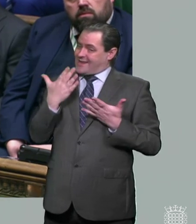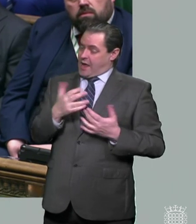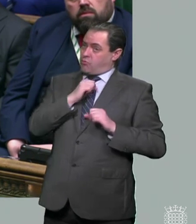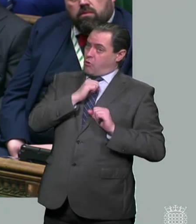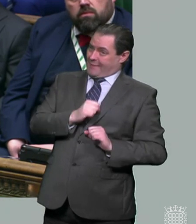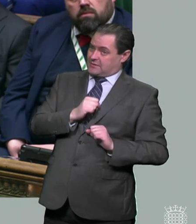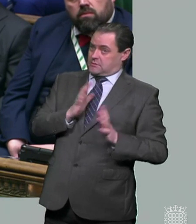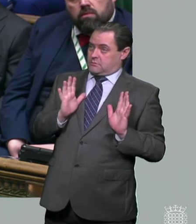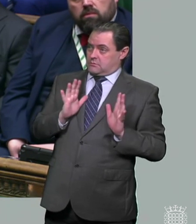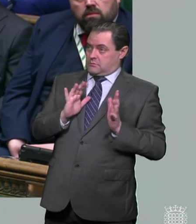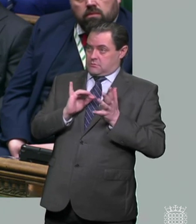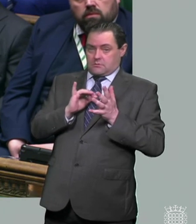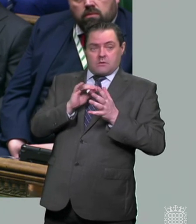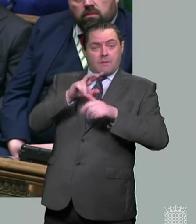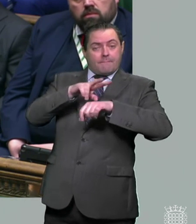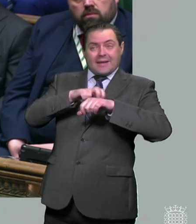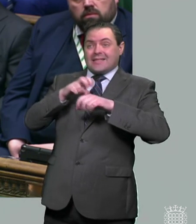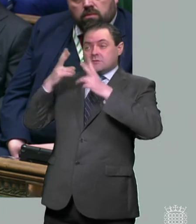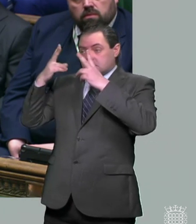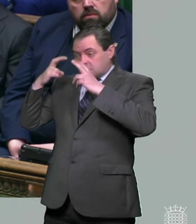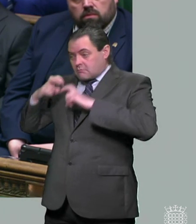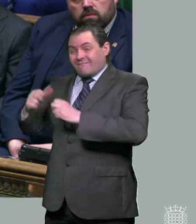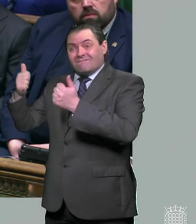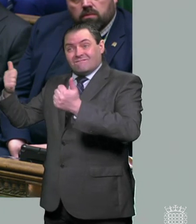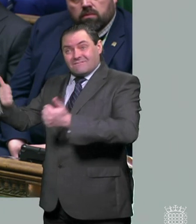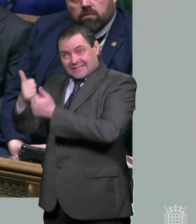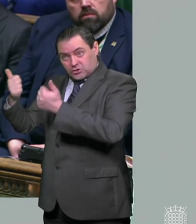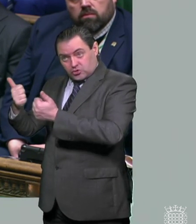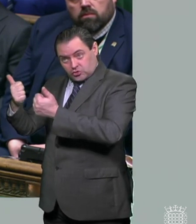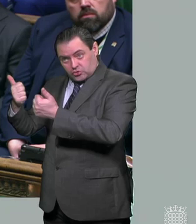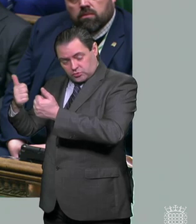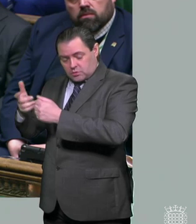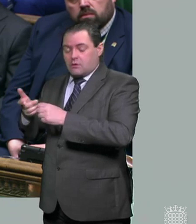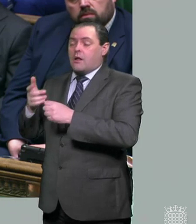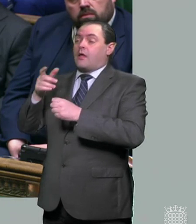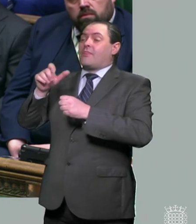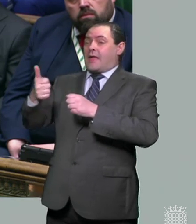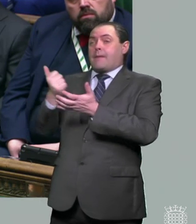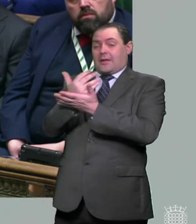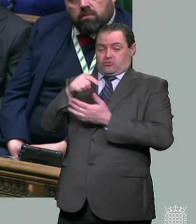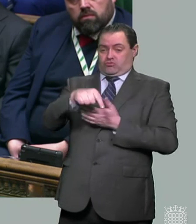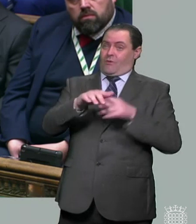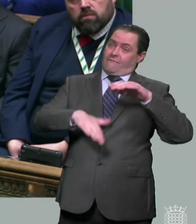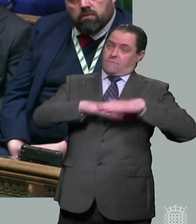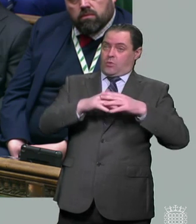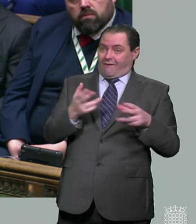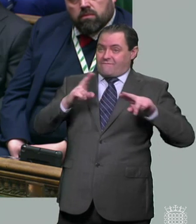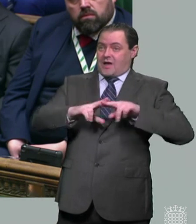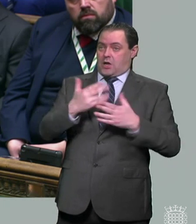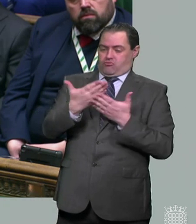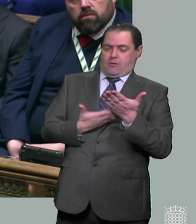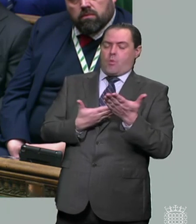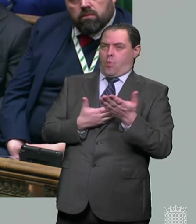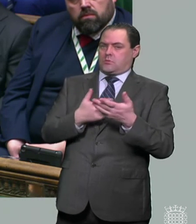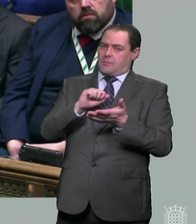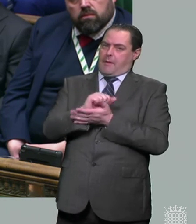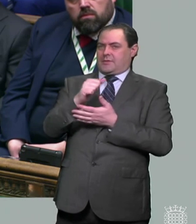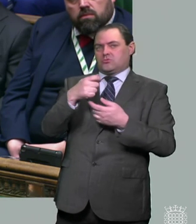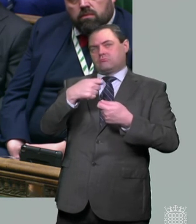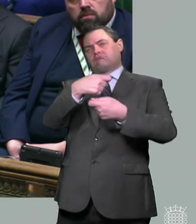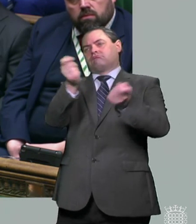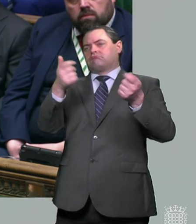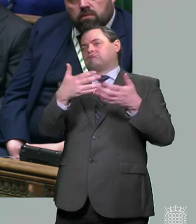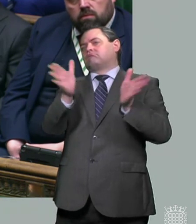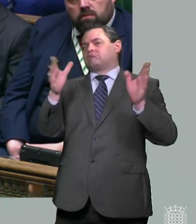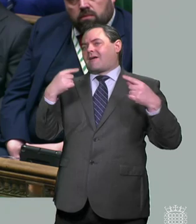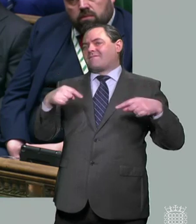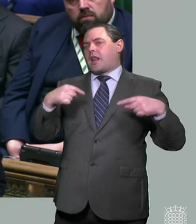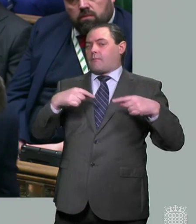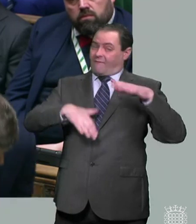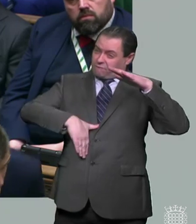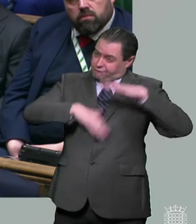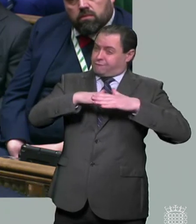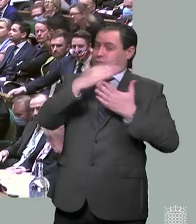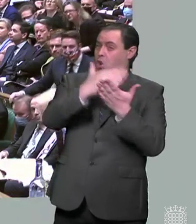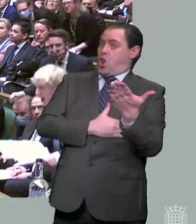On conclusion of the Metropolitan police investigation, will he ensure that Sue Gray’s final report is published immediately and in full?